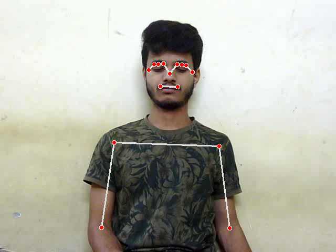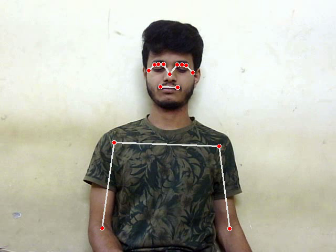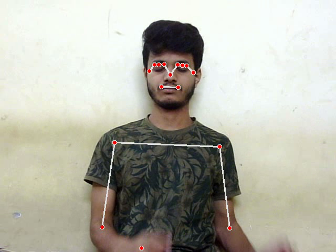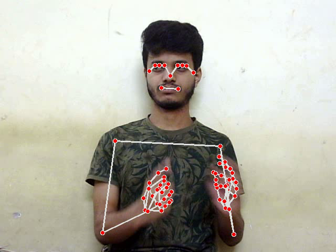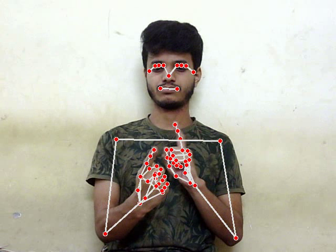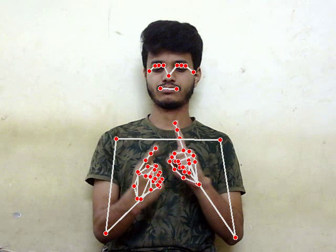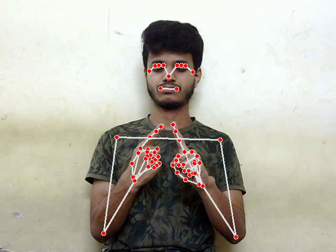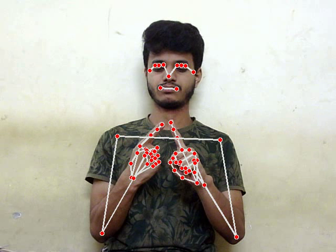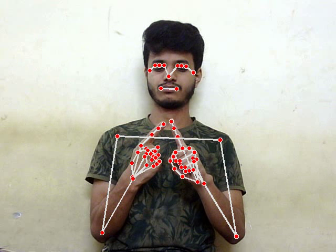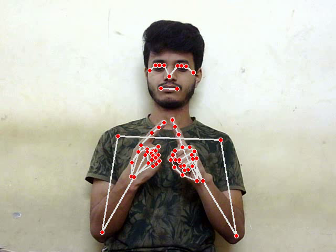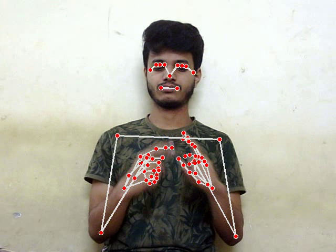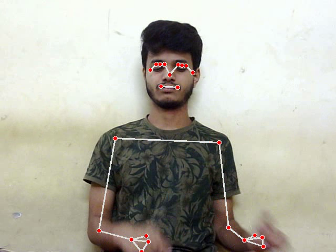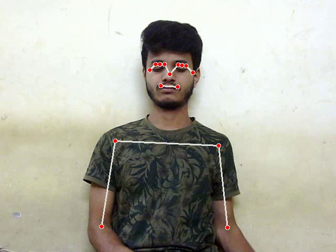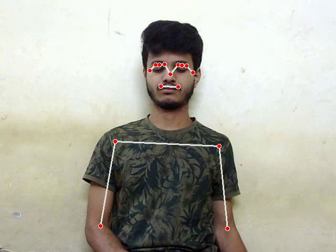meet